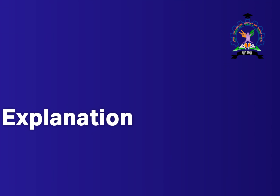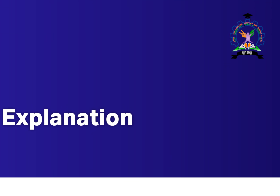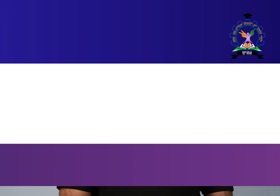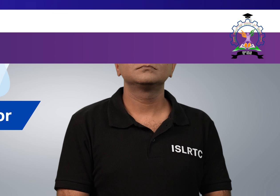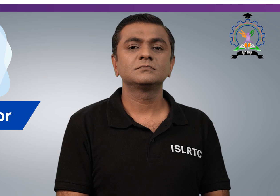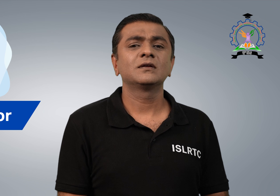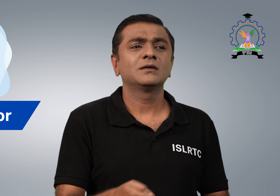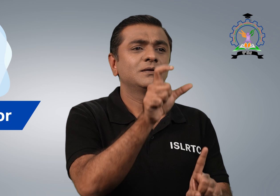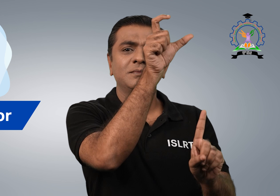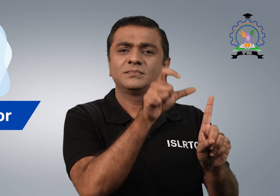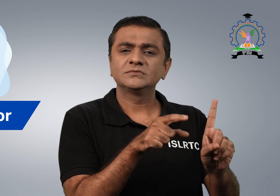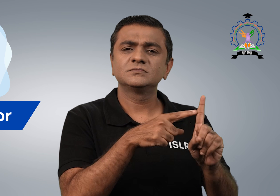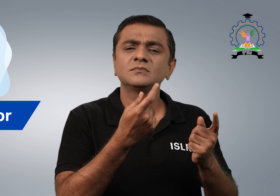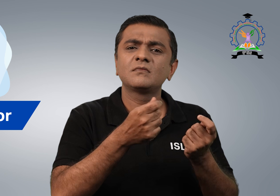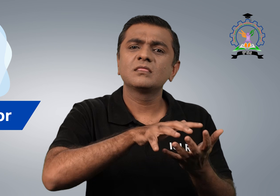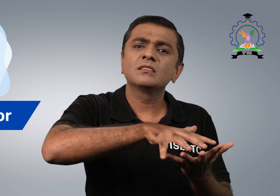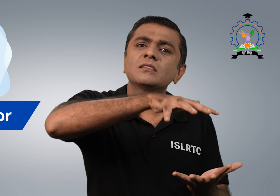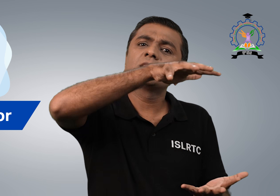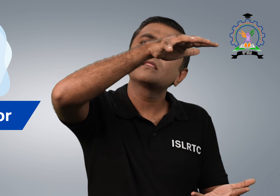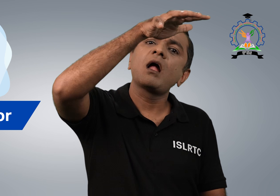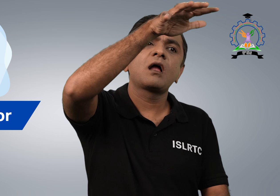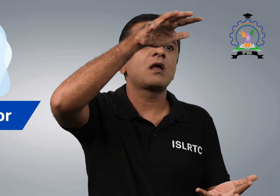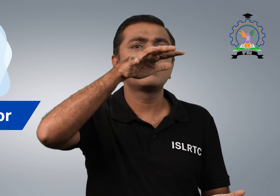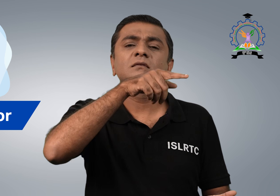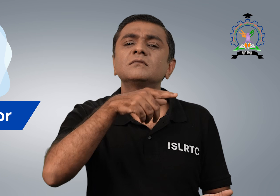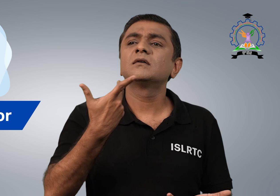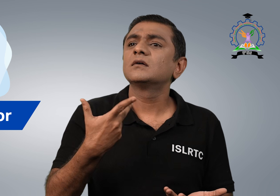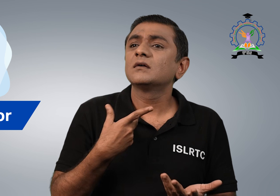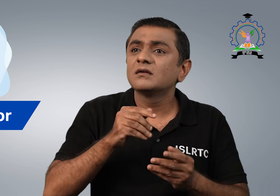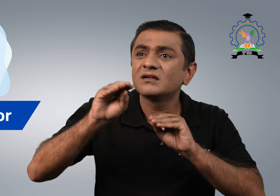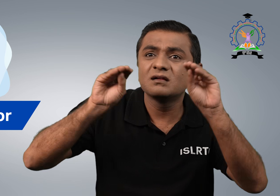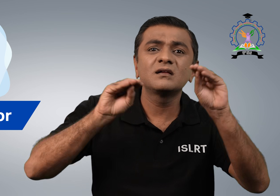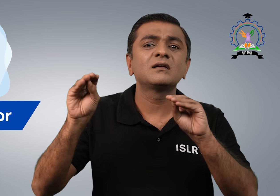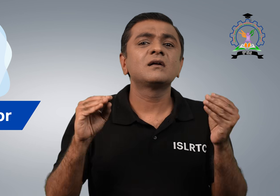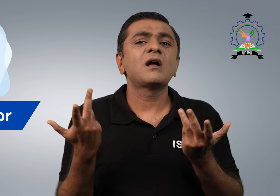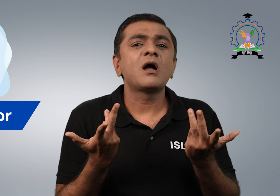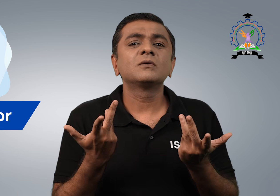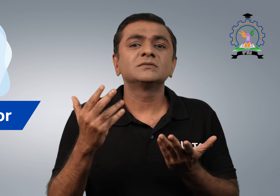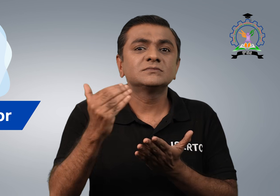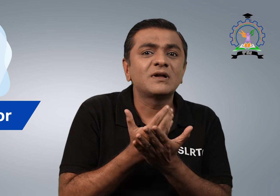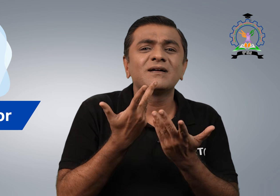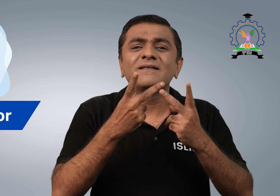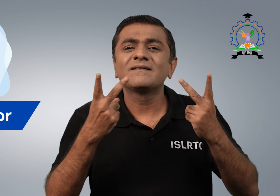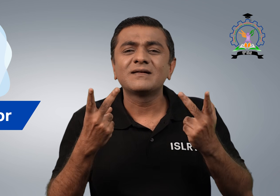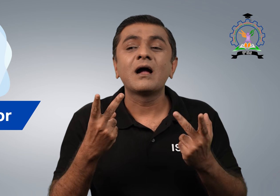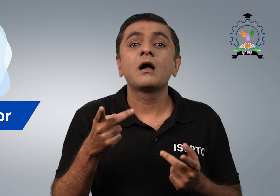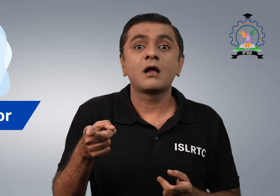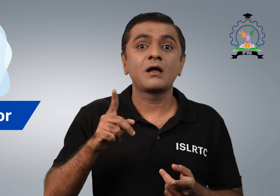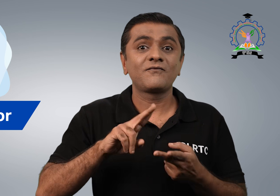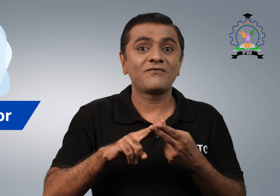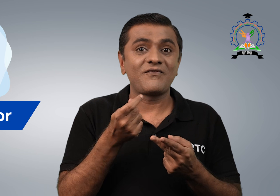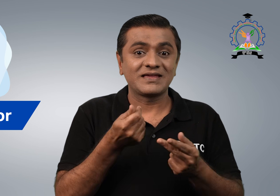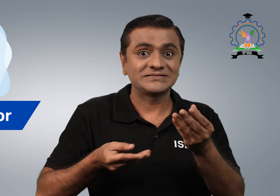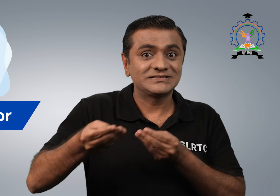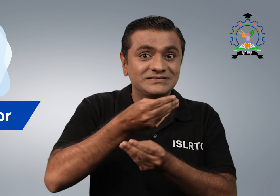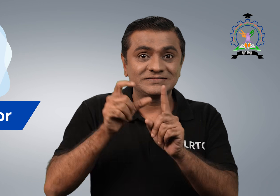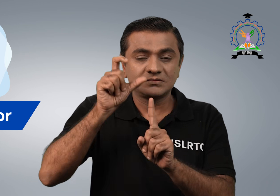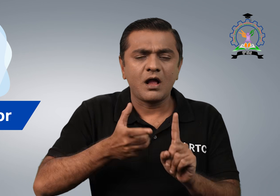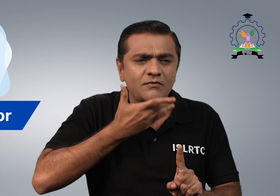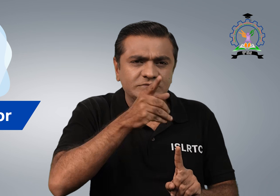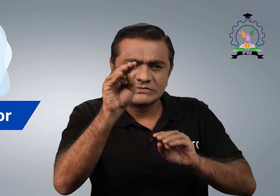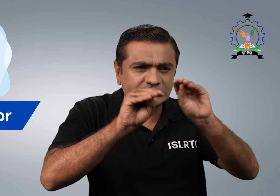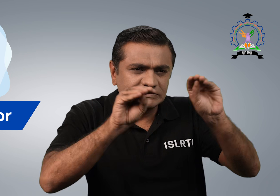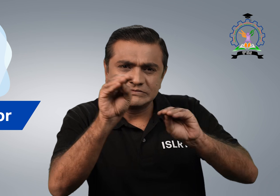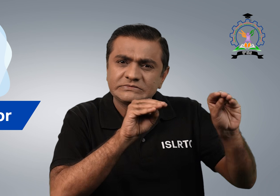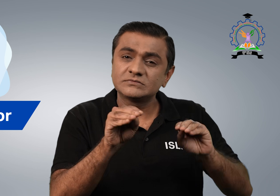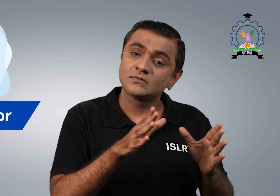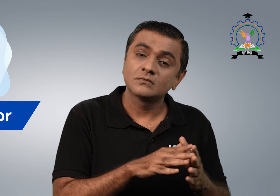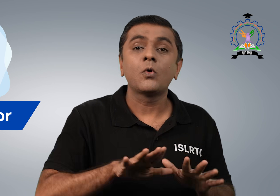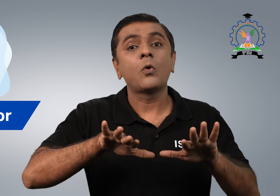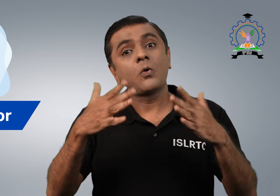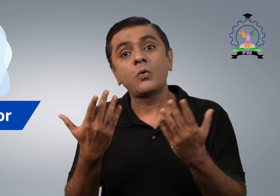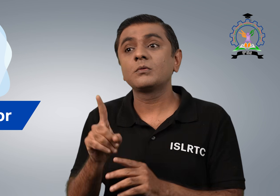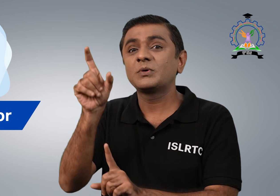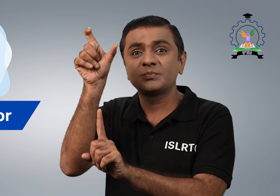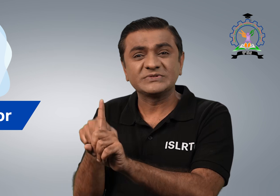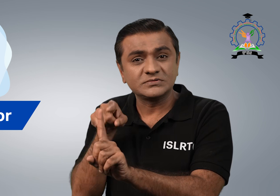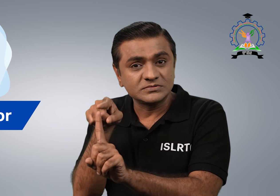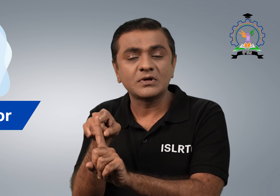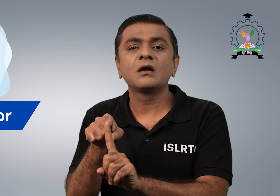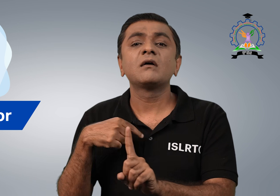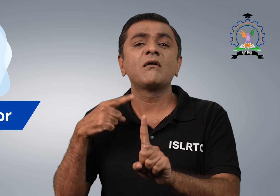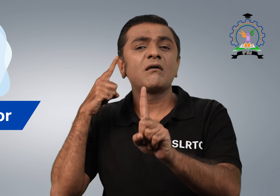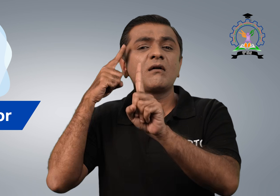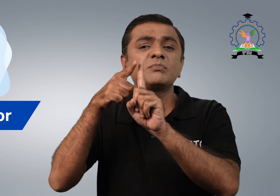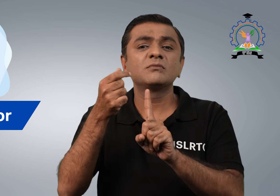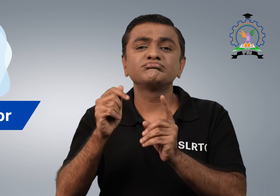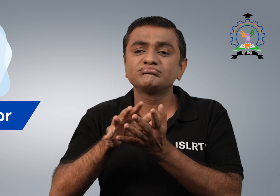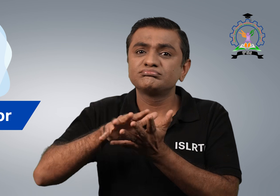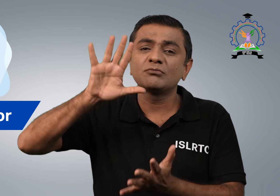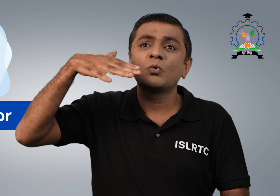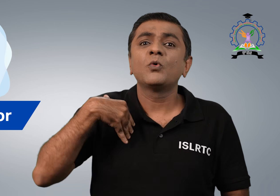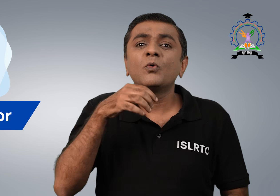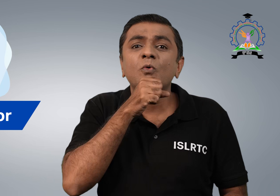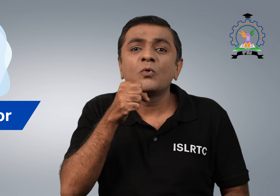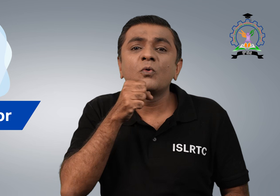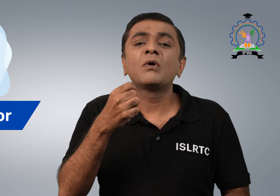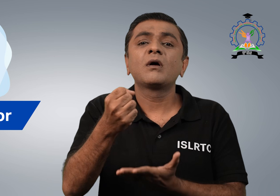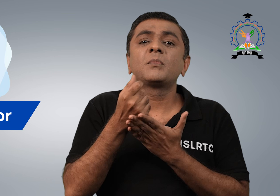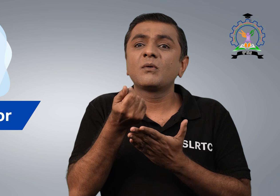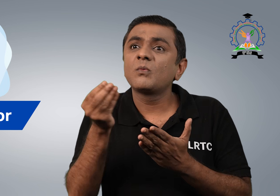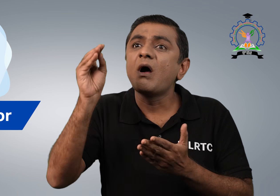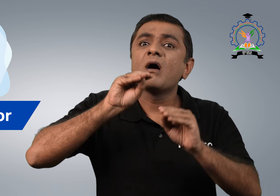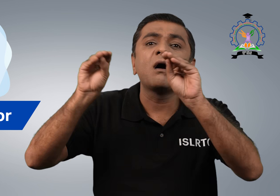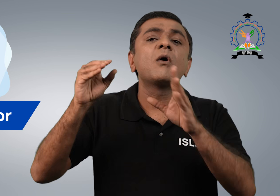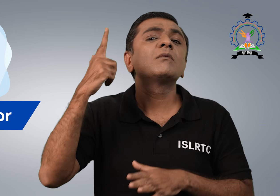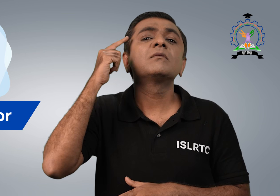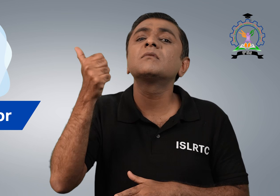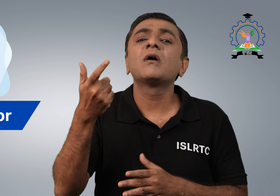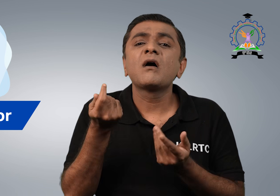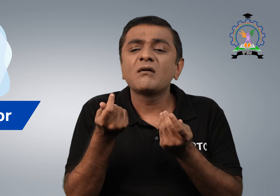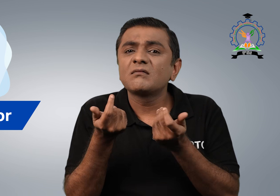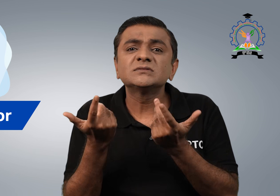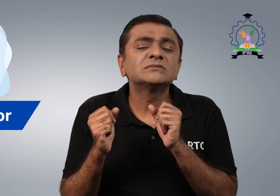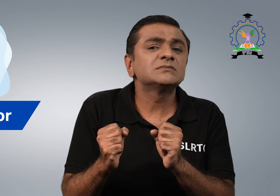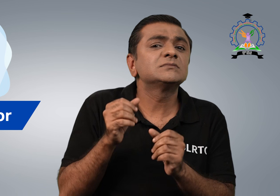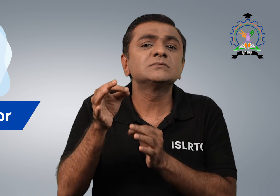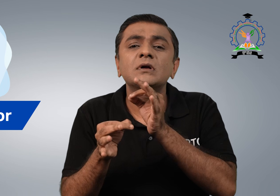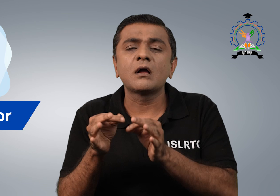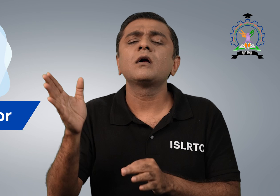A financial advisor helps individuals with substantial money by guiding them on the best ways to invest and save. If an individual struggles with limited finances but wants to save for old age,